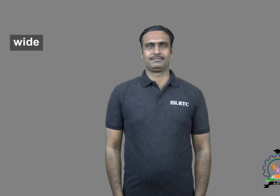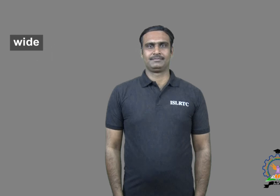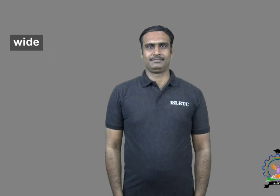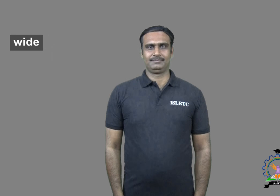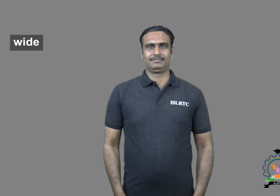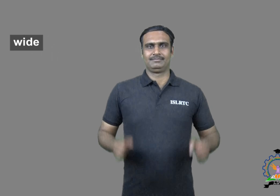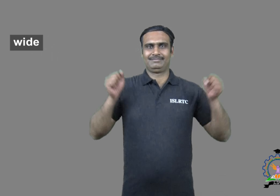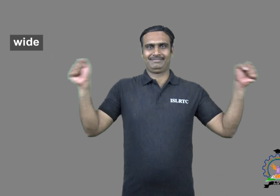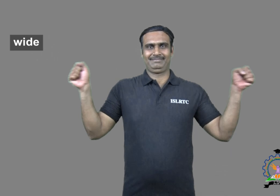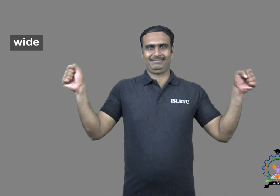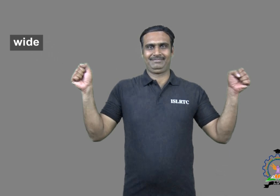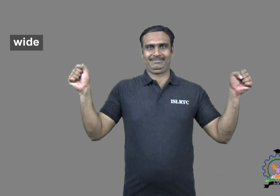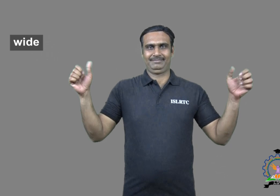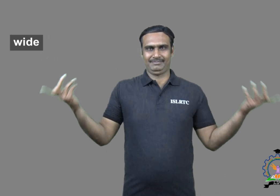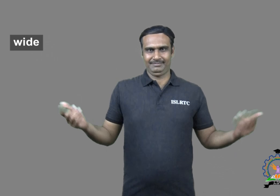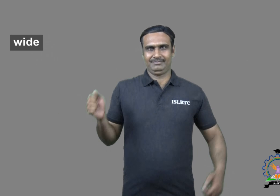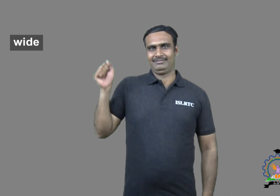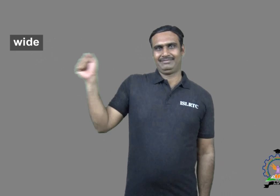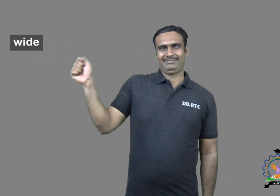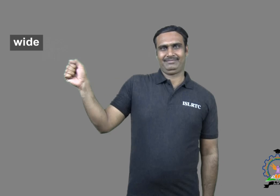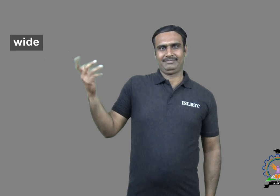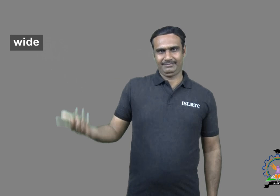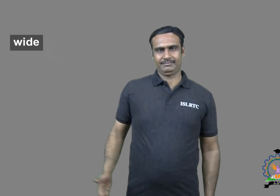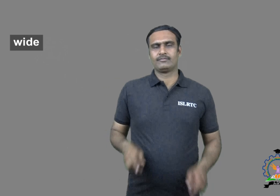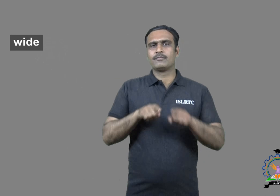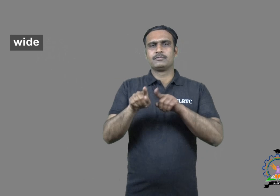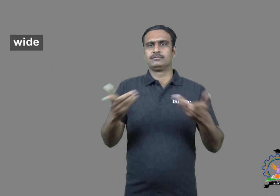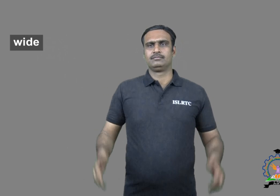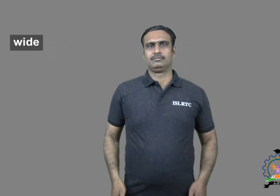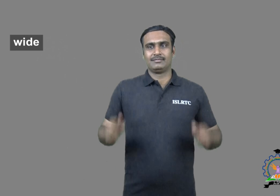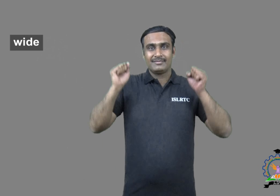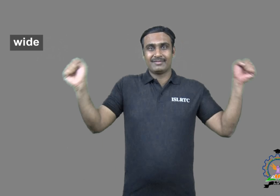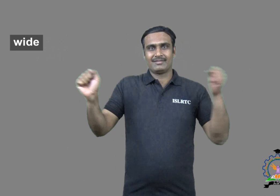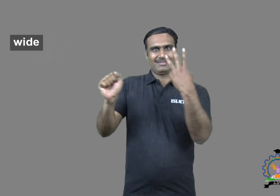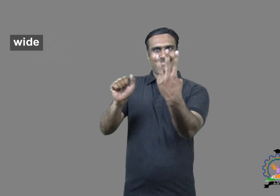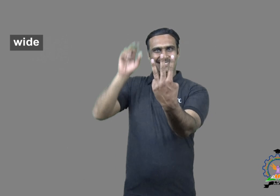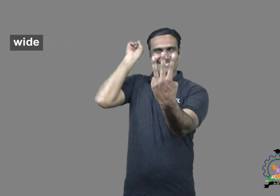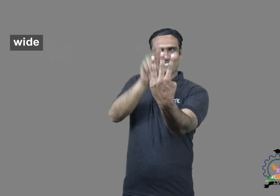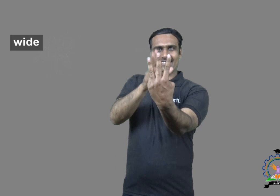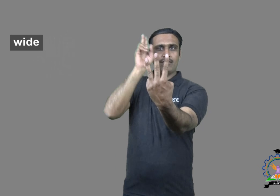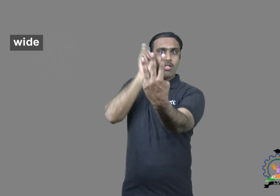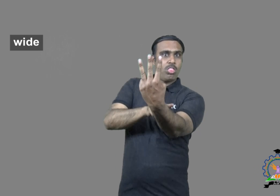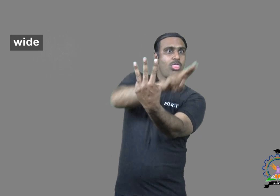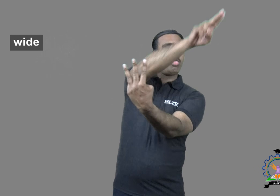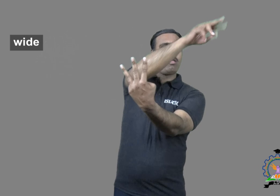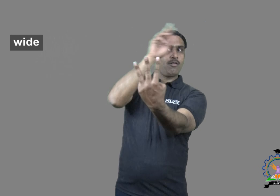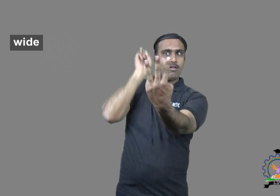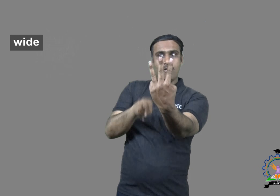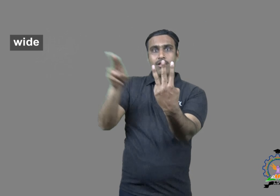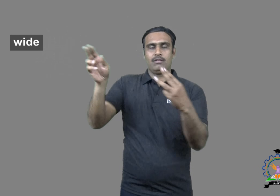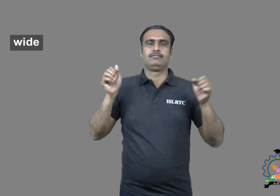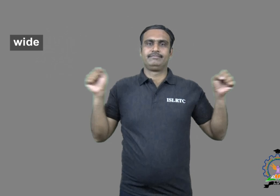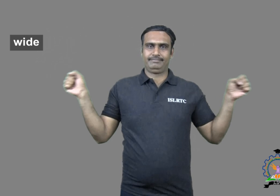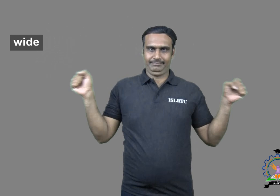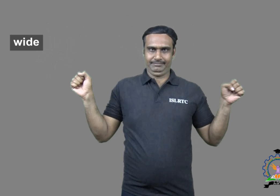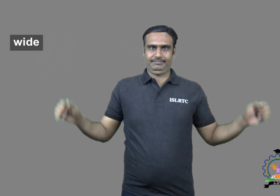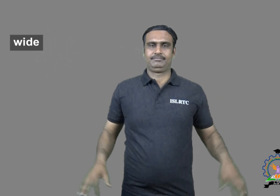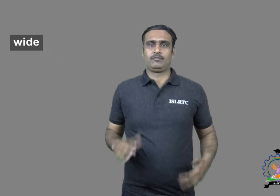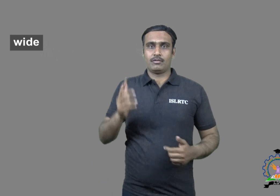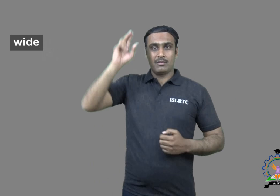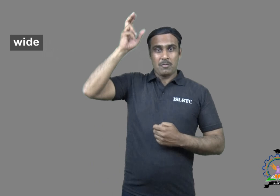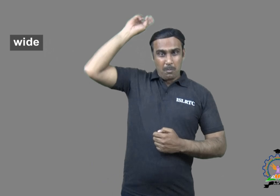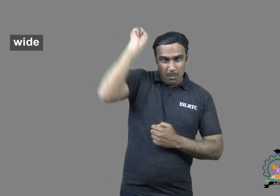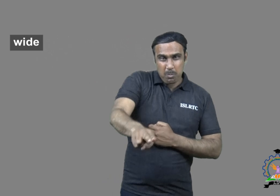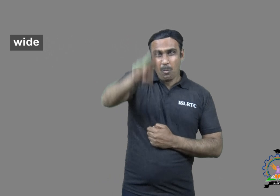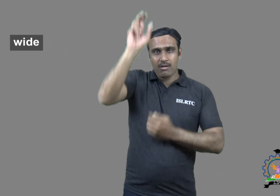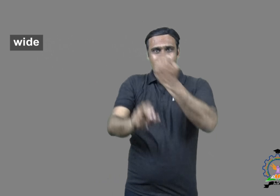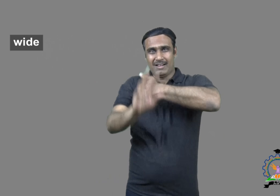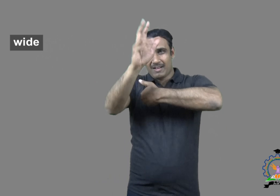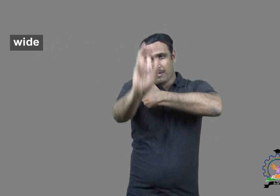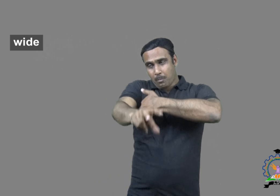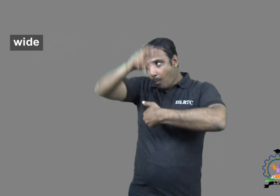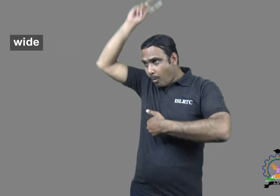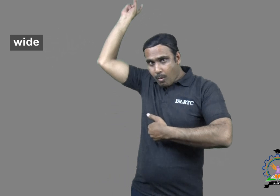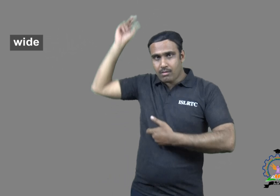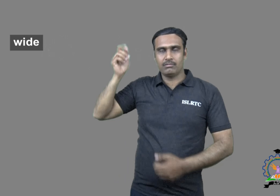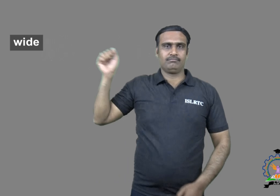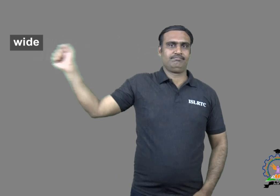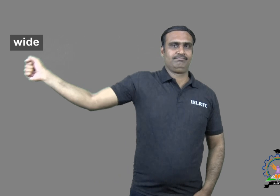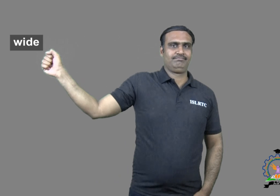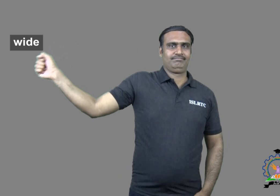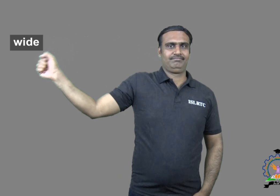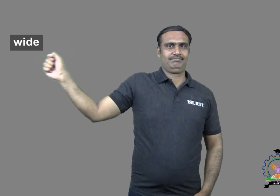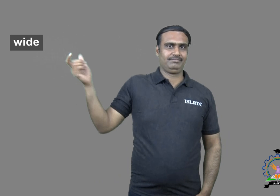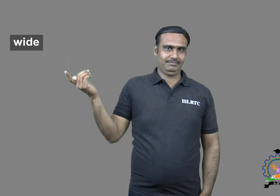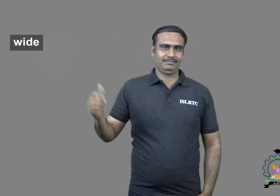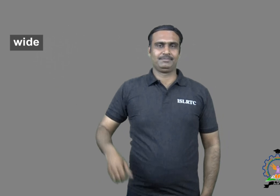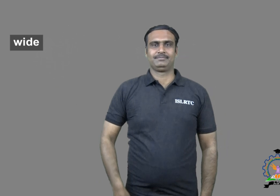Wide